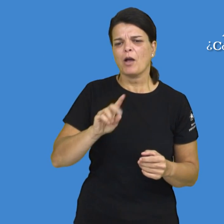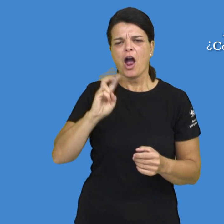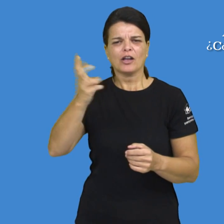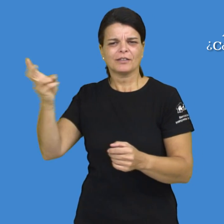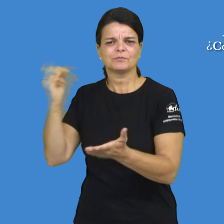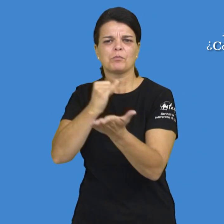otro